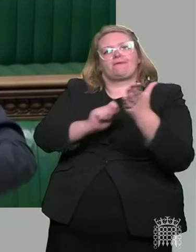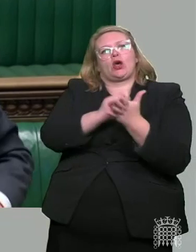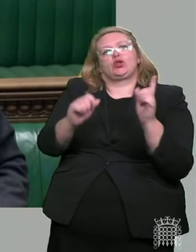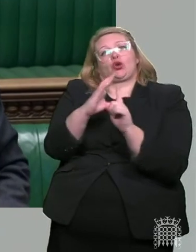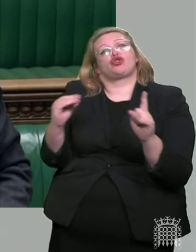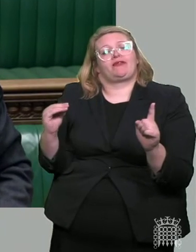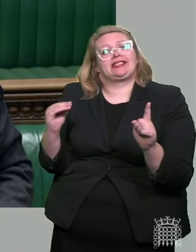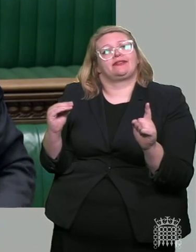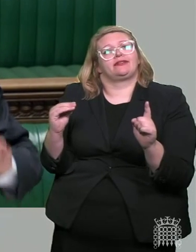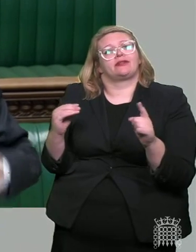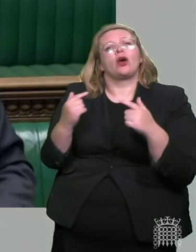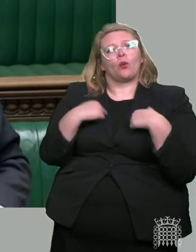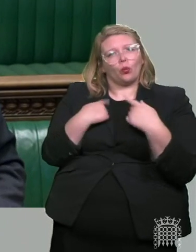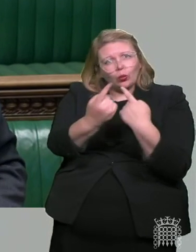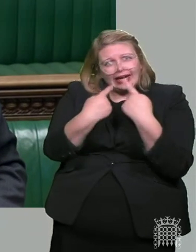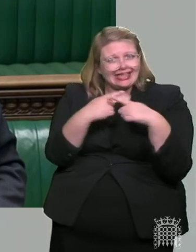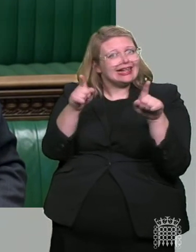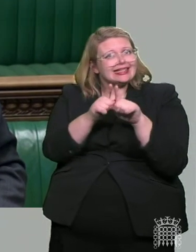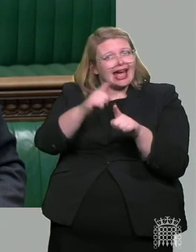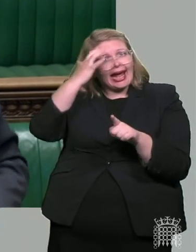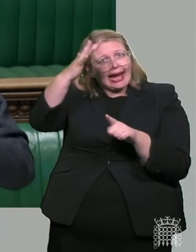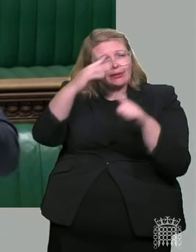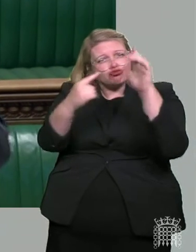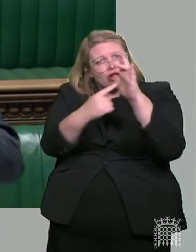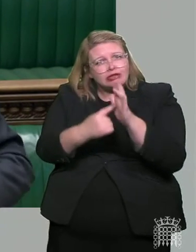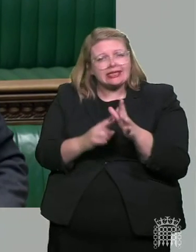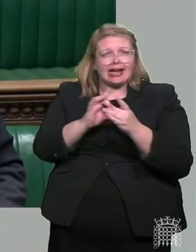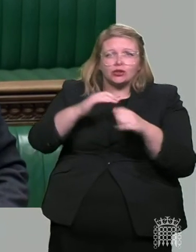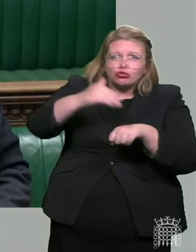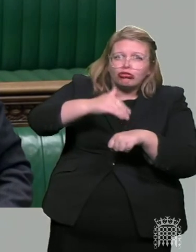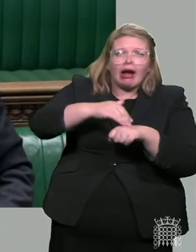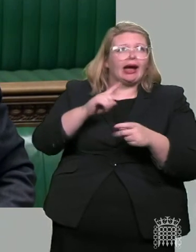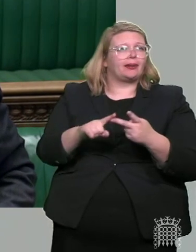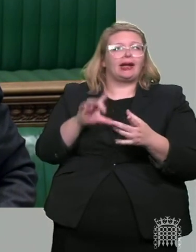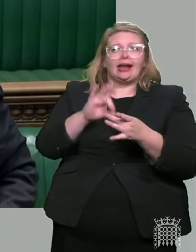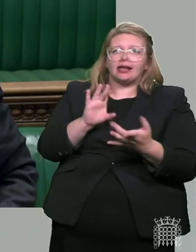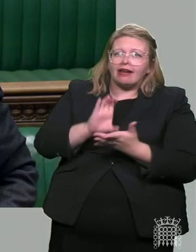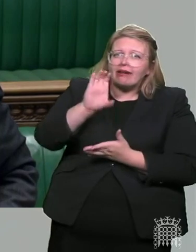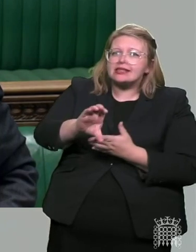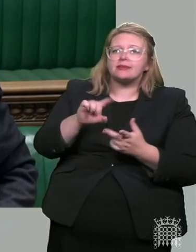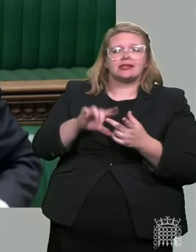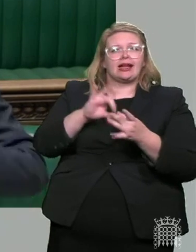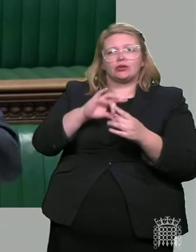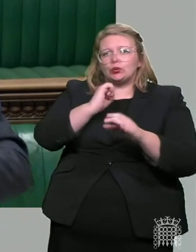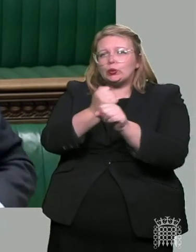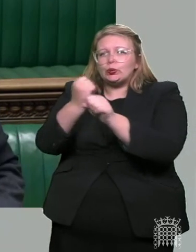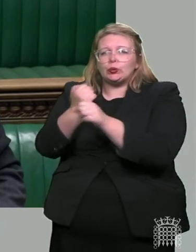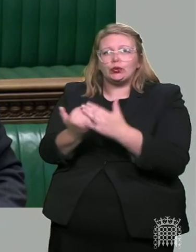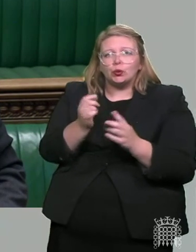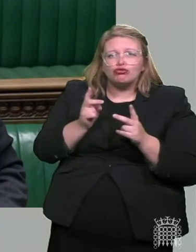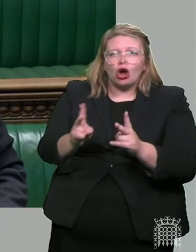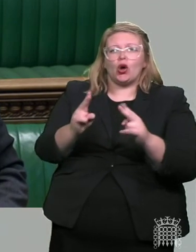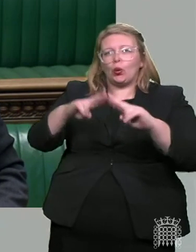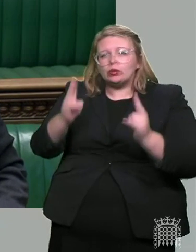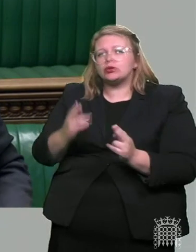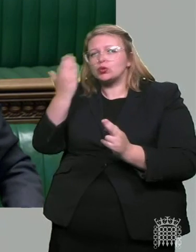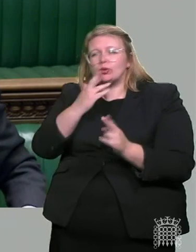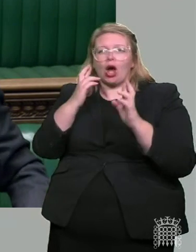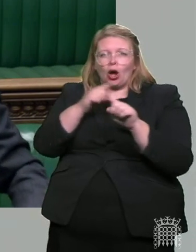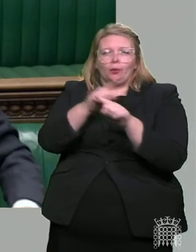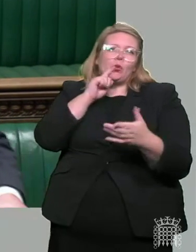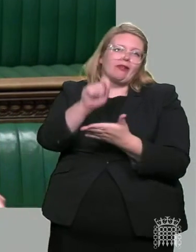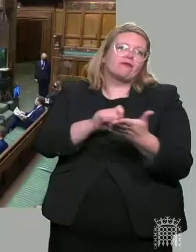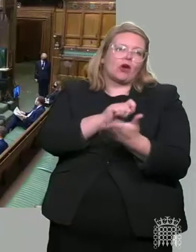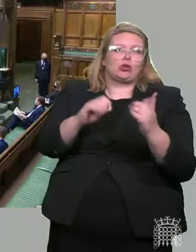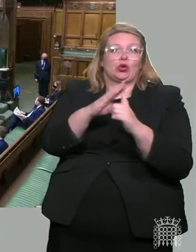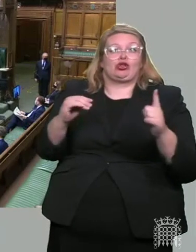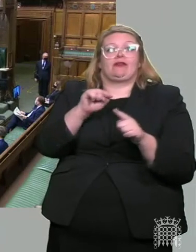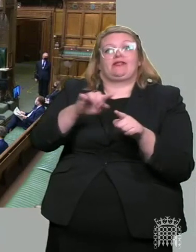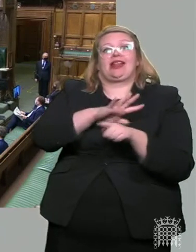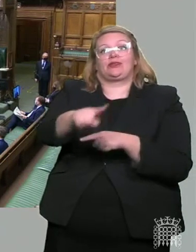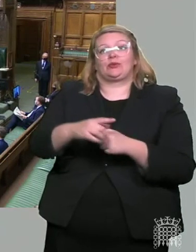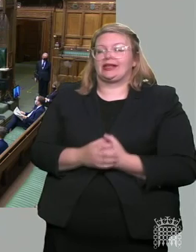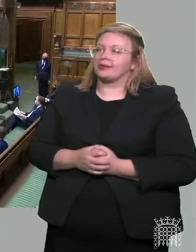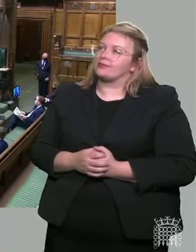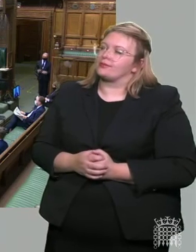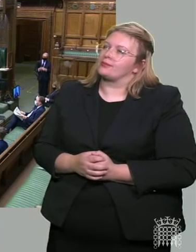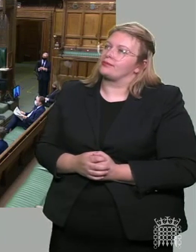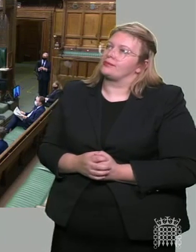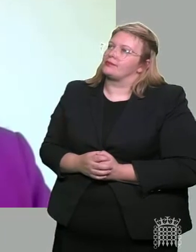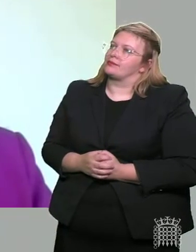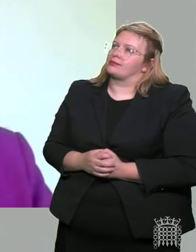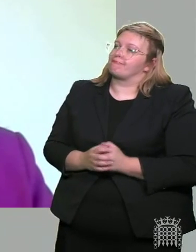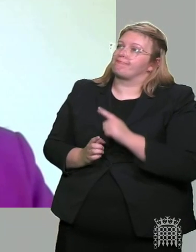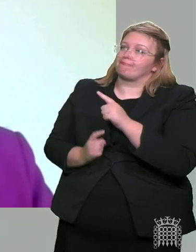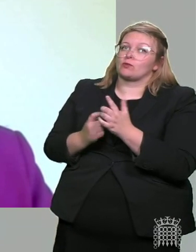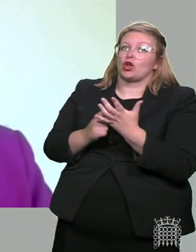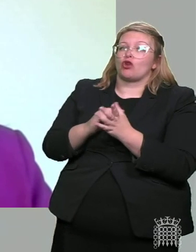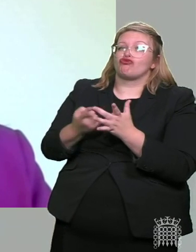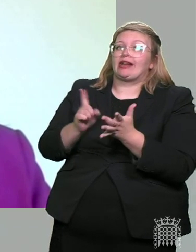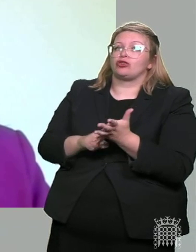It is we who share their priorities on crime, on the NHS, on investment in infrastructure and on levelling up across our country, so I hope they will vote Conservative on 6 May.